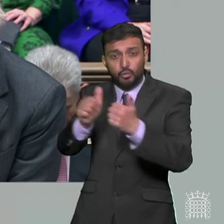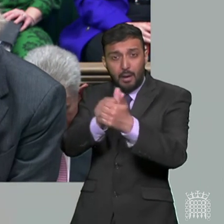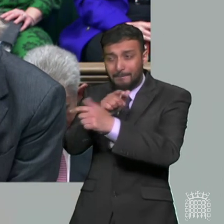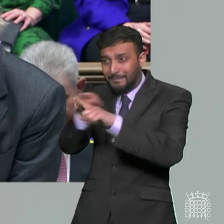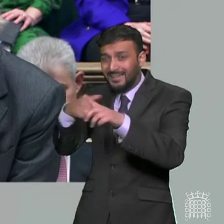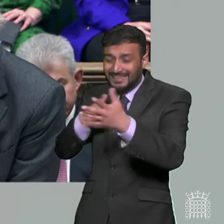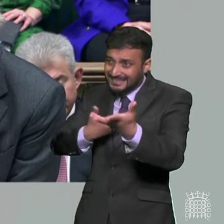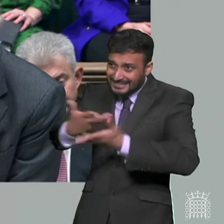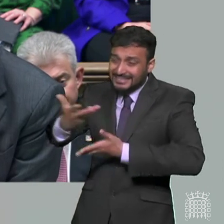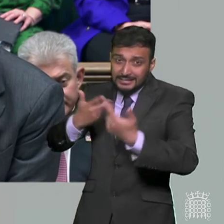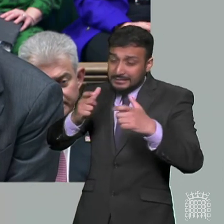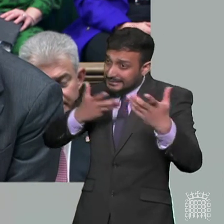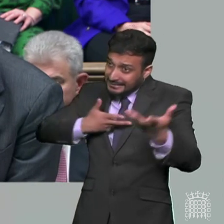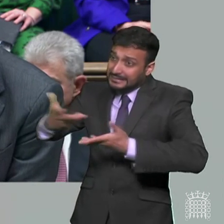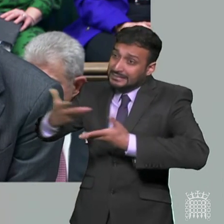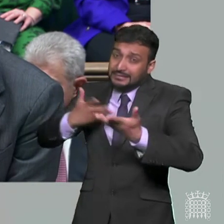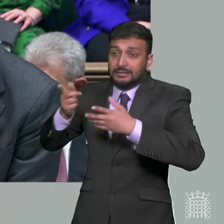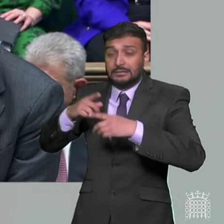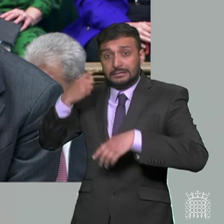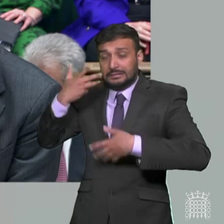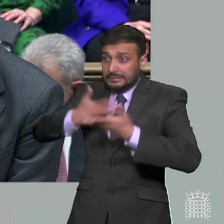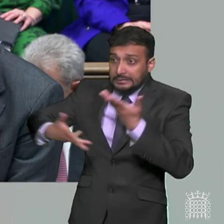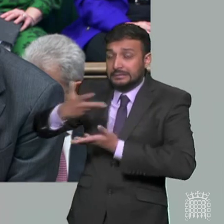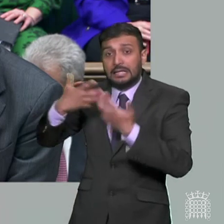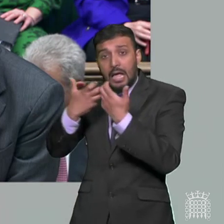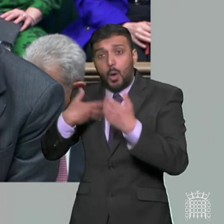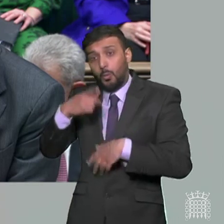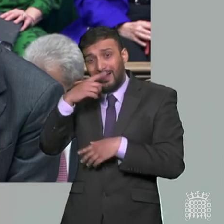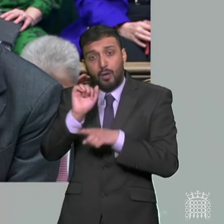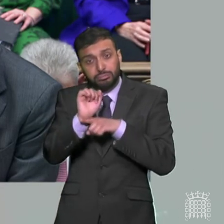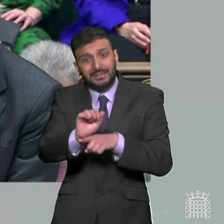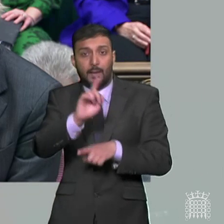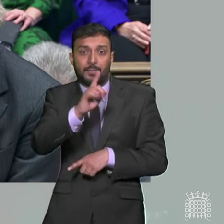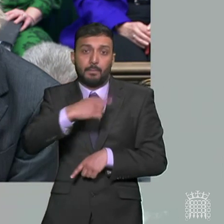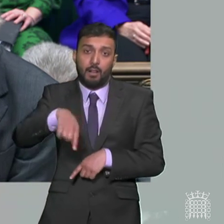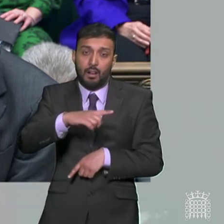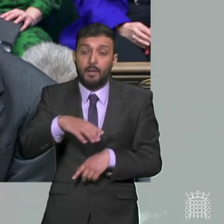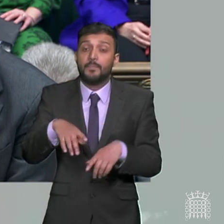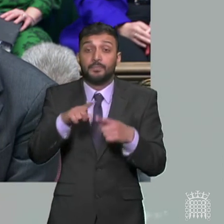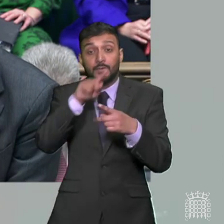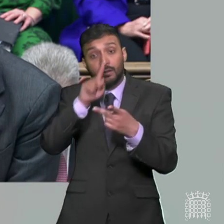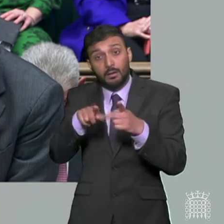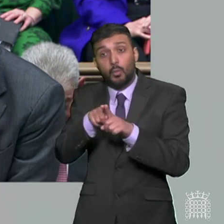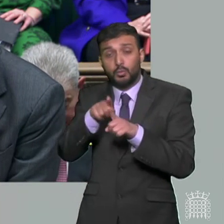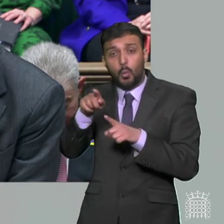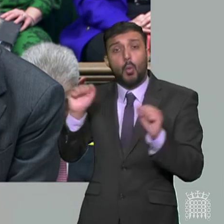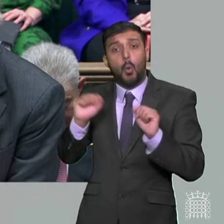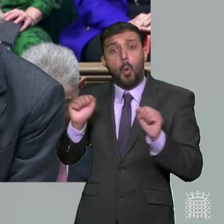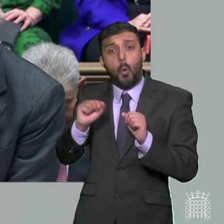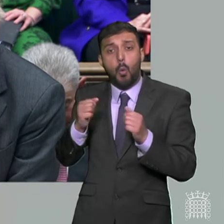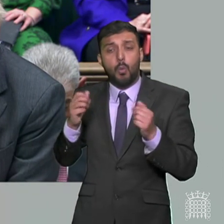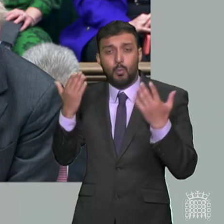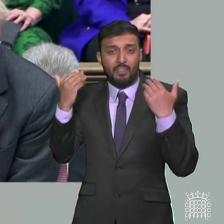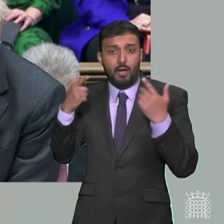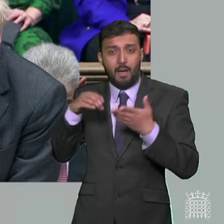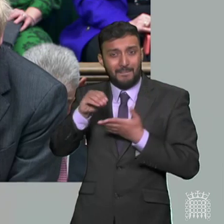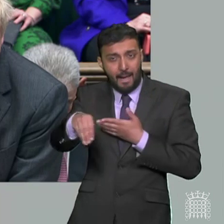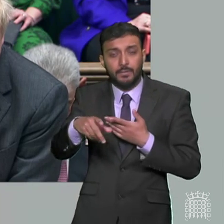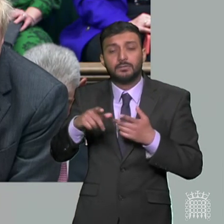We are also making sure that we support people, and not just through the cold weather payment and the winter fuel payment.